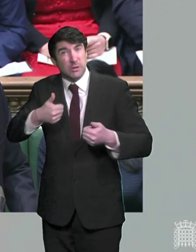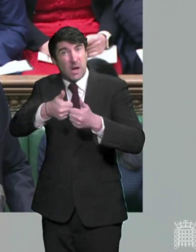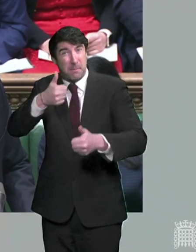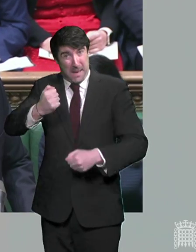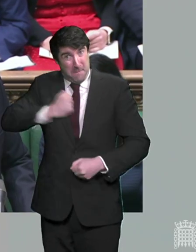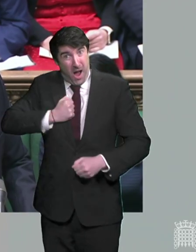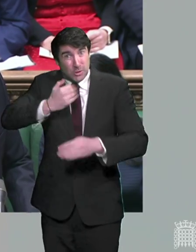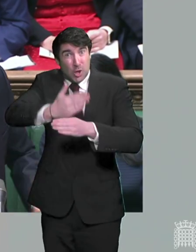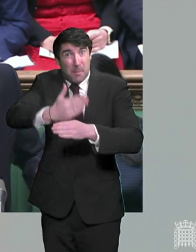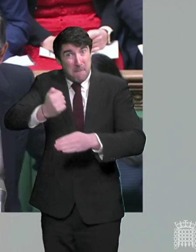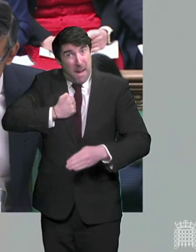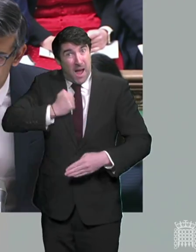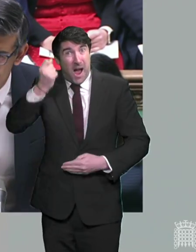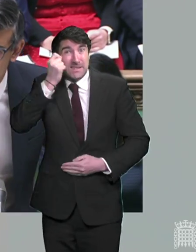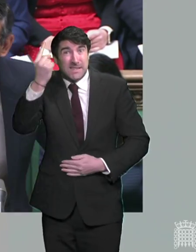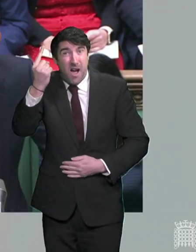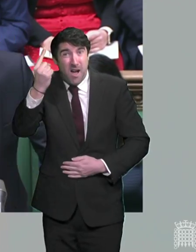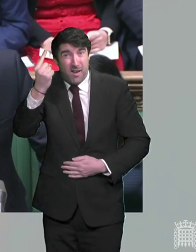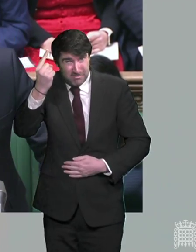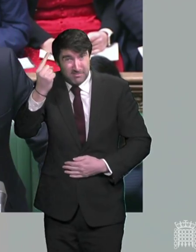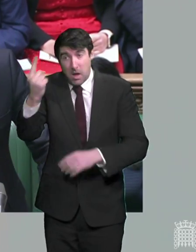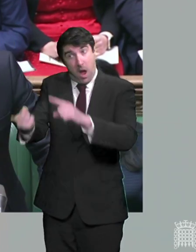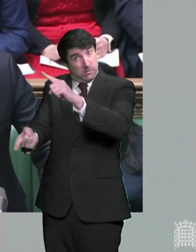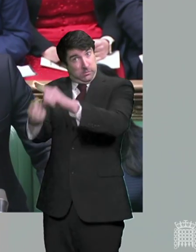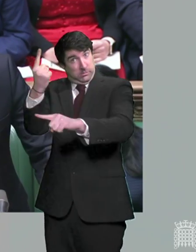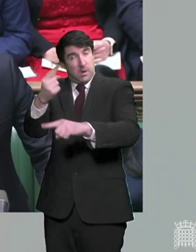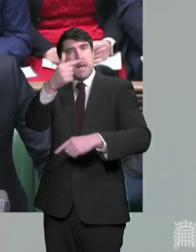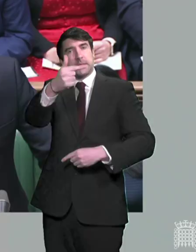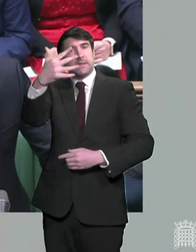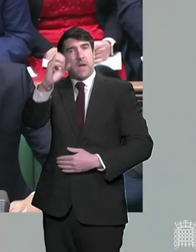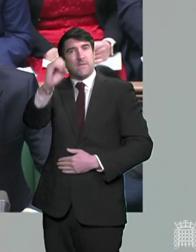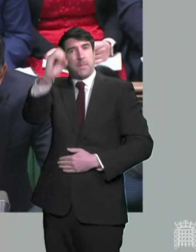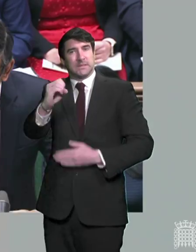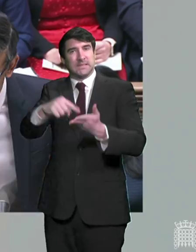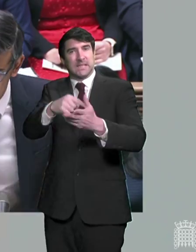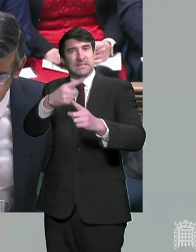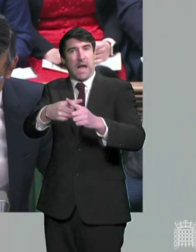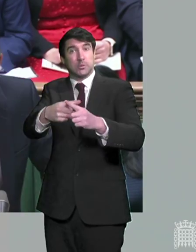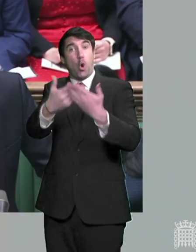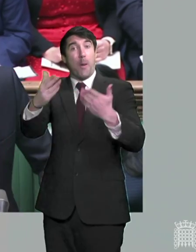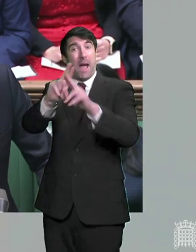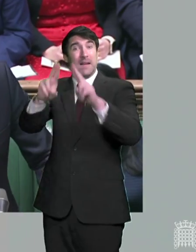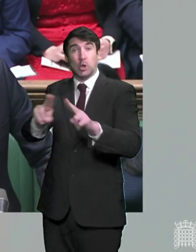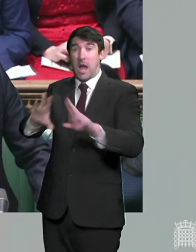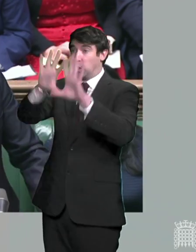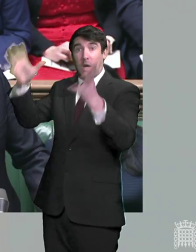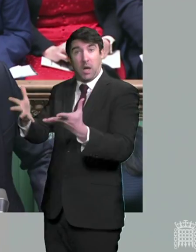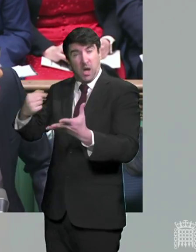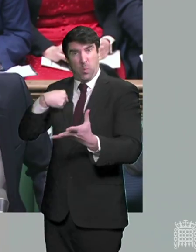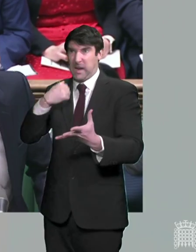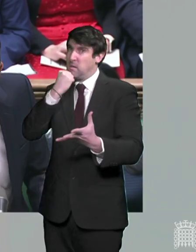Energy companies will pay a 75% tax rate on extraordinary profits comparable to—indeed, higher than—other North sea nations.